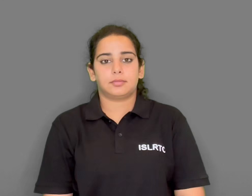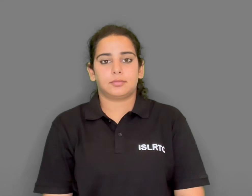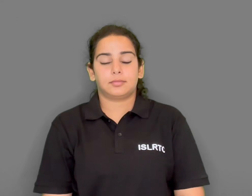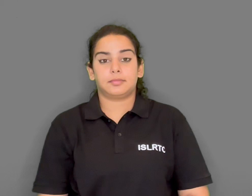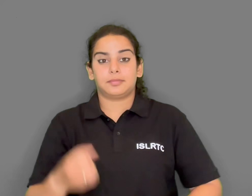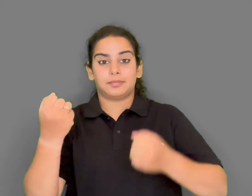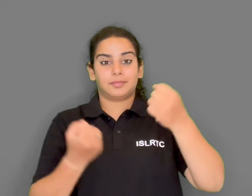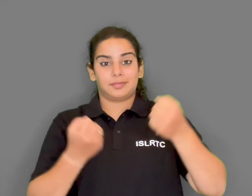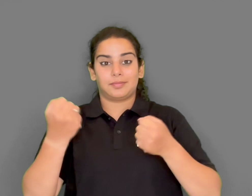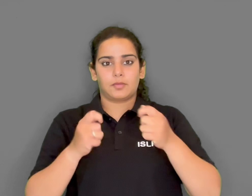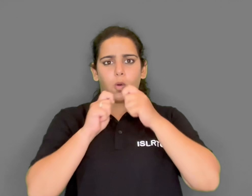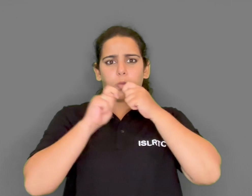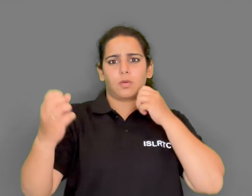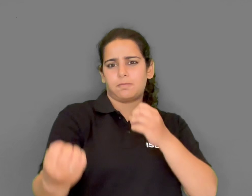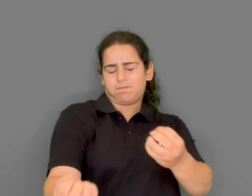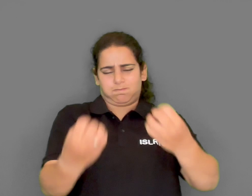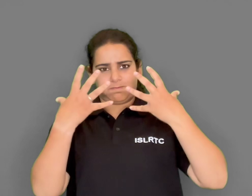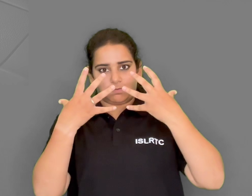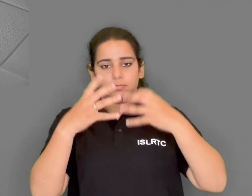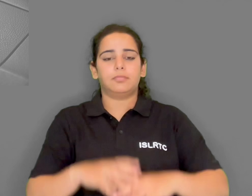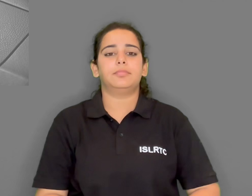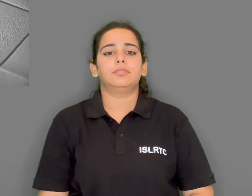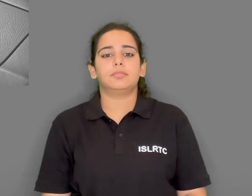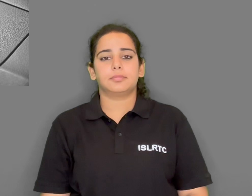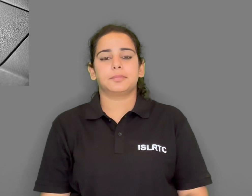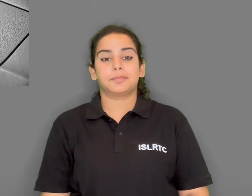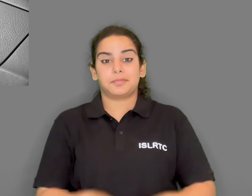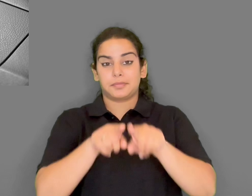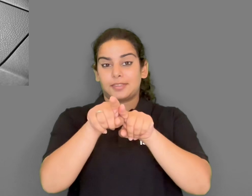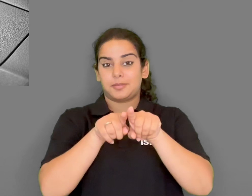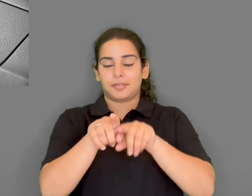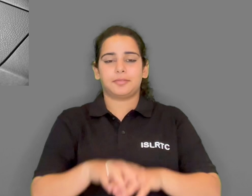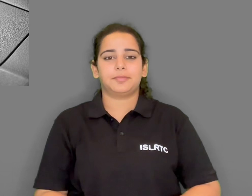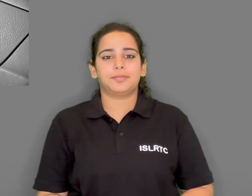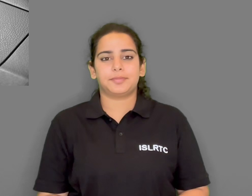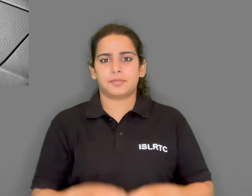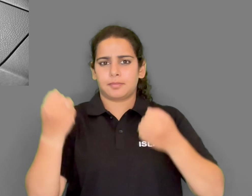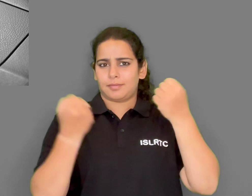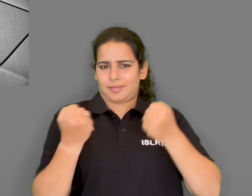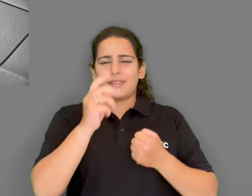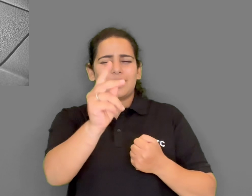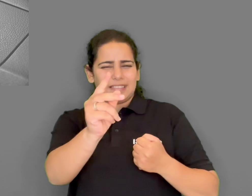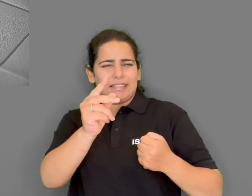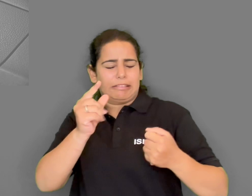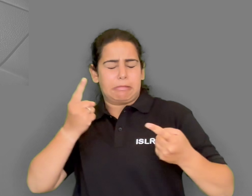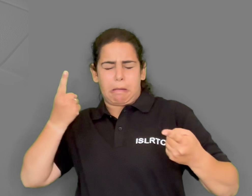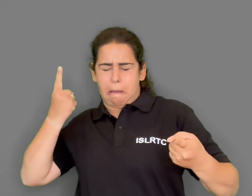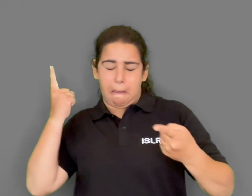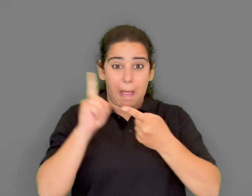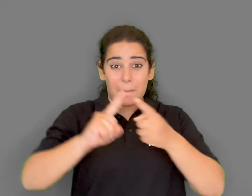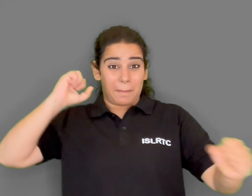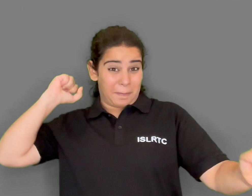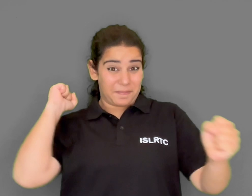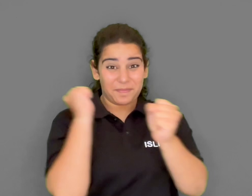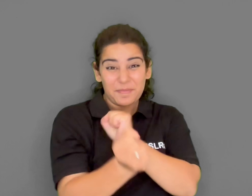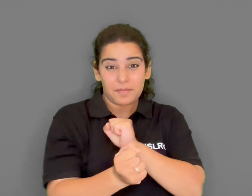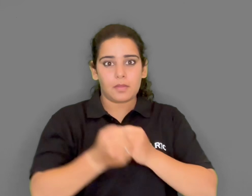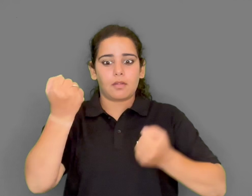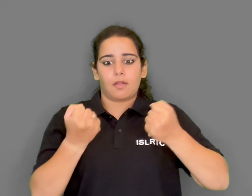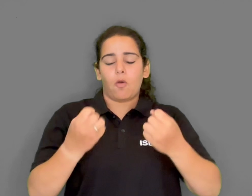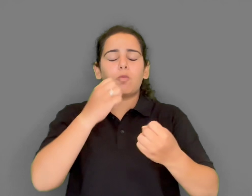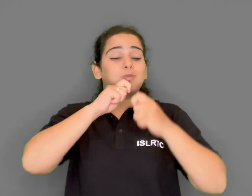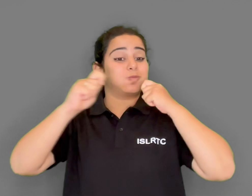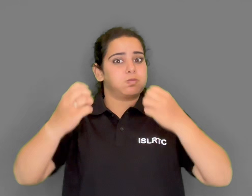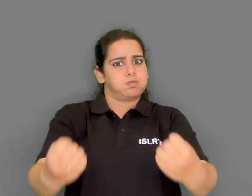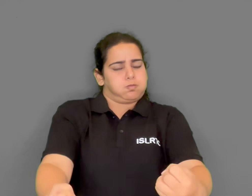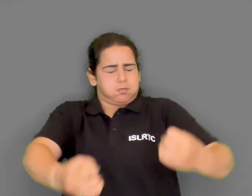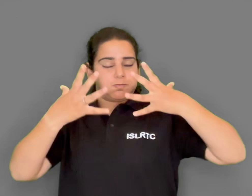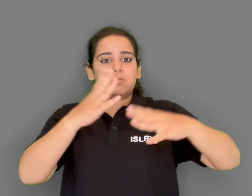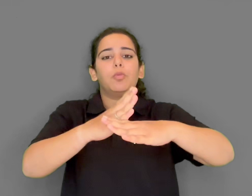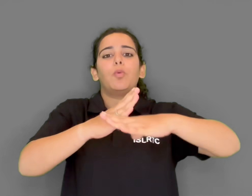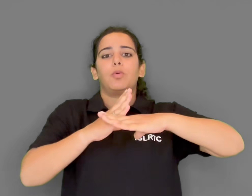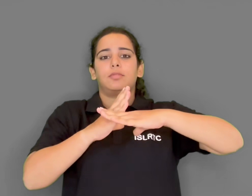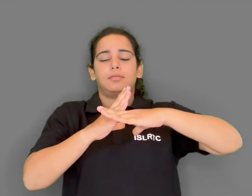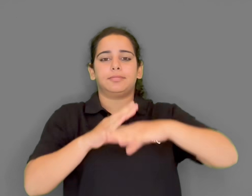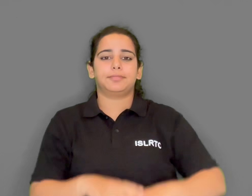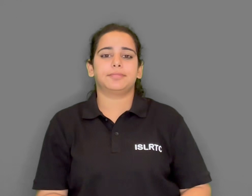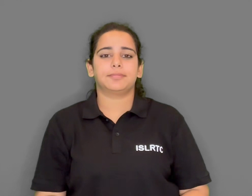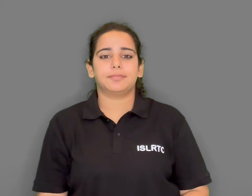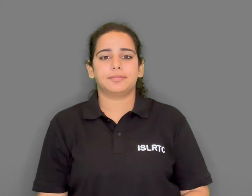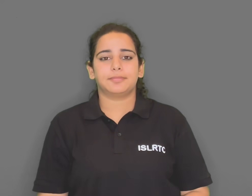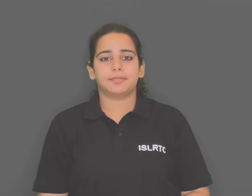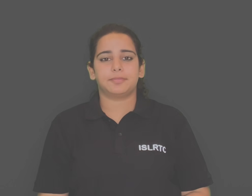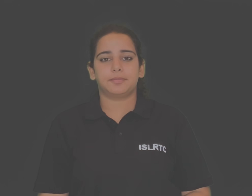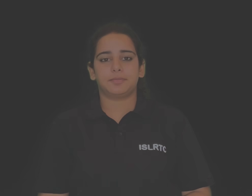AIRBAG AIRBAG A safety device AIRBAG fitted inside a road vehicle consisting of a cushion designed to inflate rapidly and protect passengers from the impact in the event of a collision